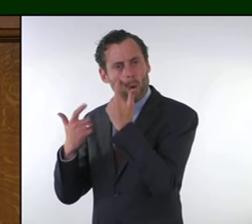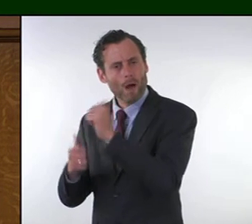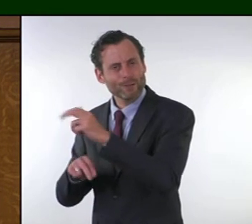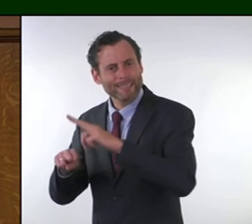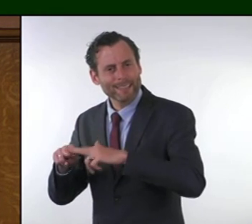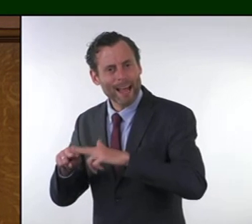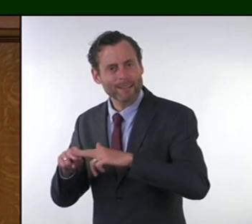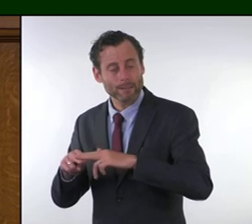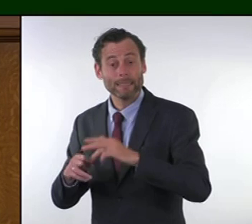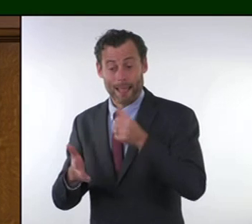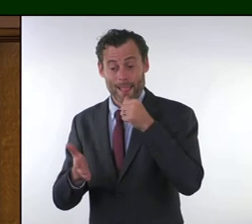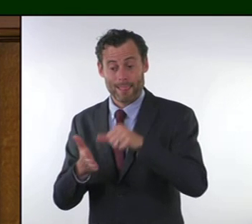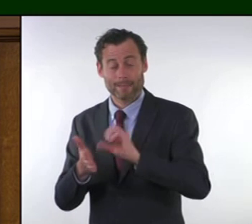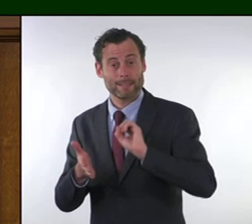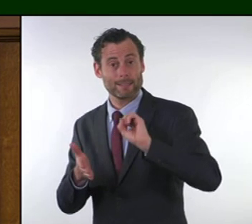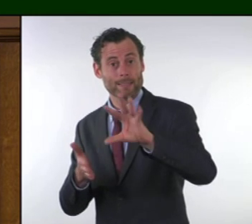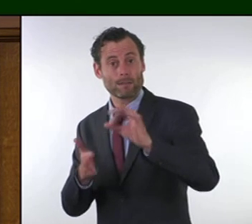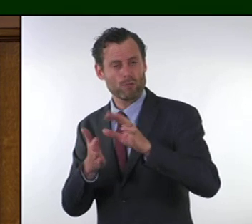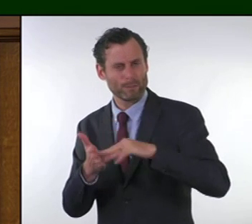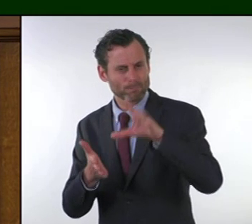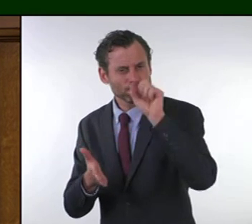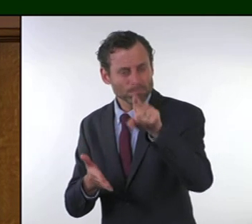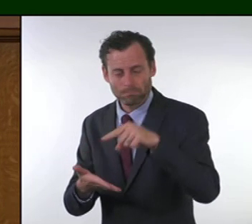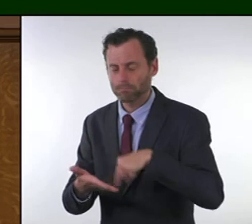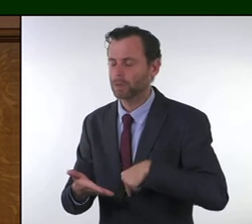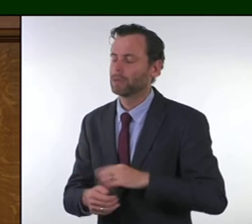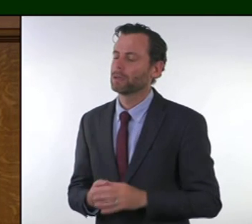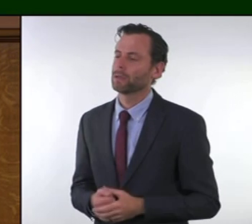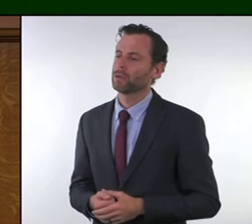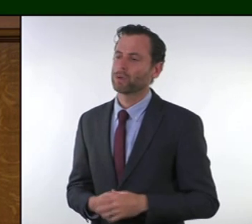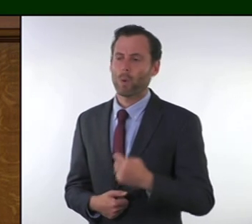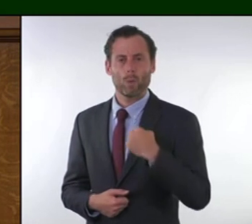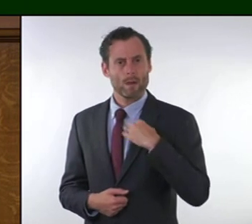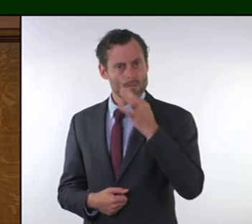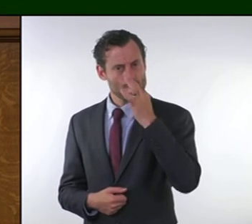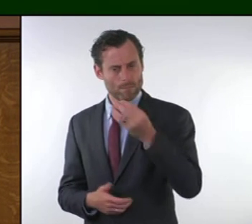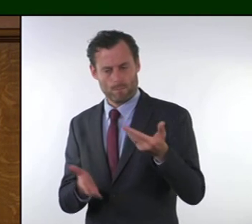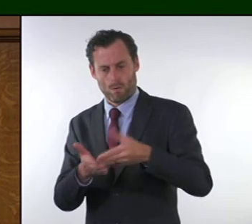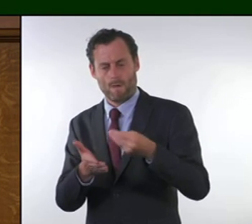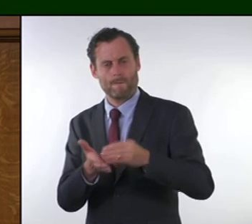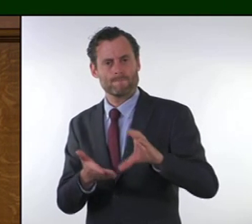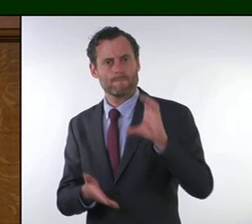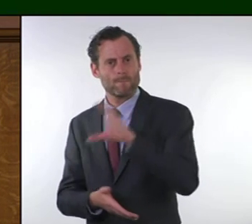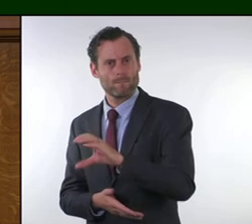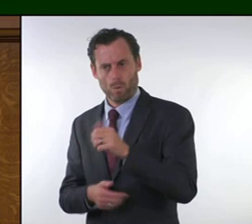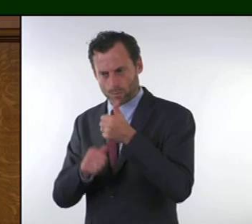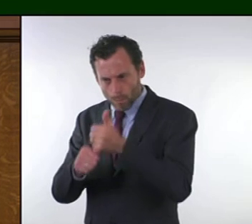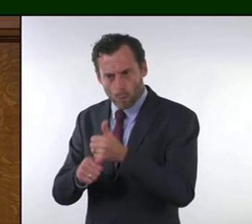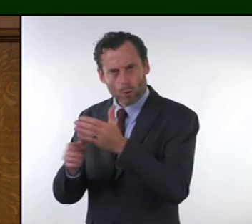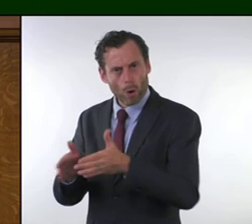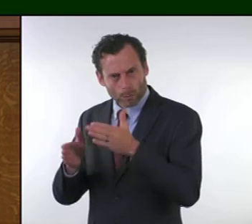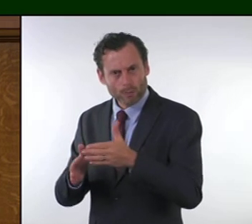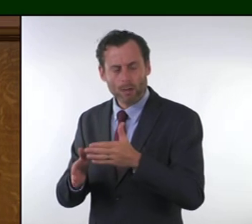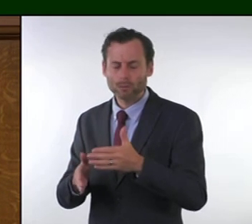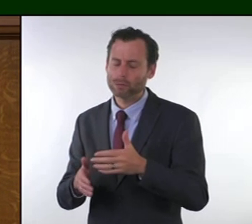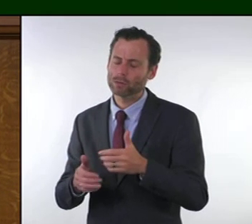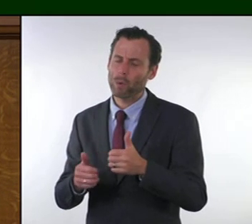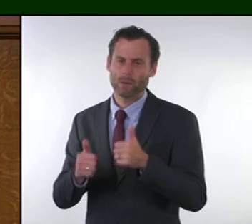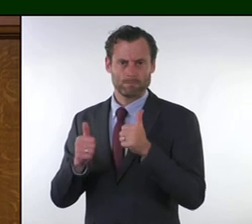The Government are providing £200 million per quarter for hospices during the current emergency, so it is very clear that the Prime Minister appreciates their work.